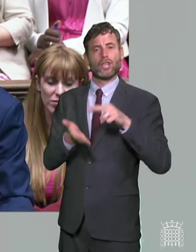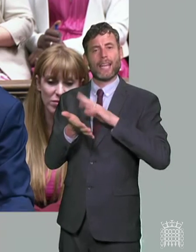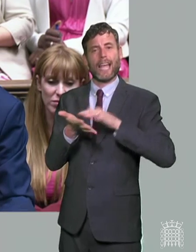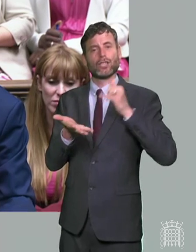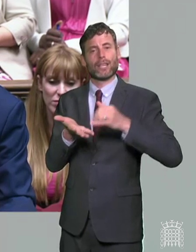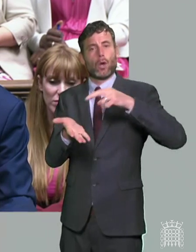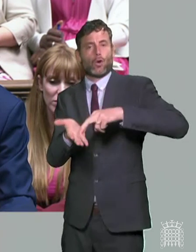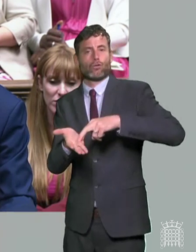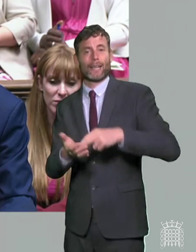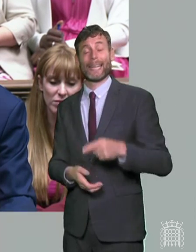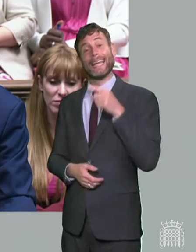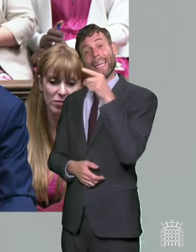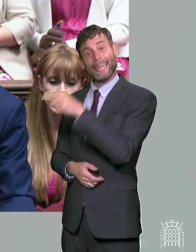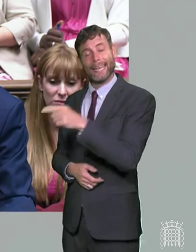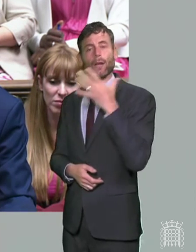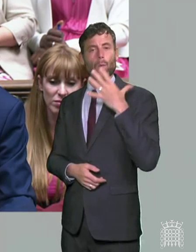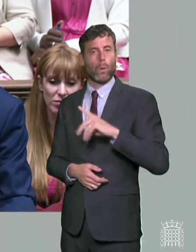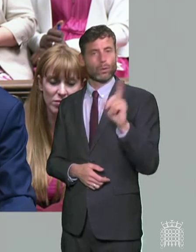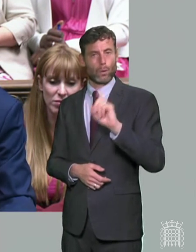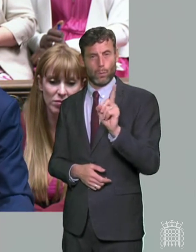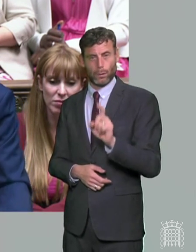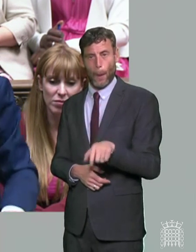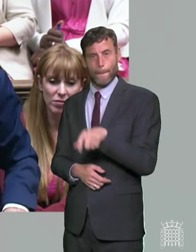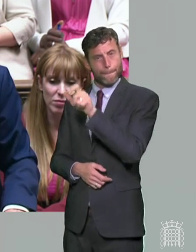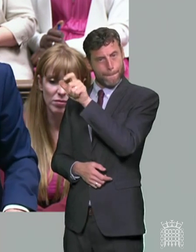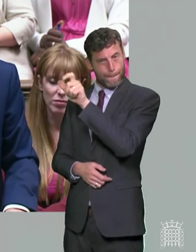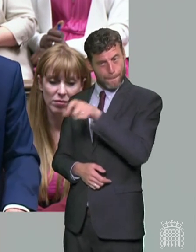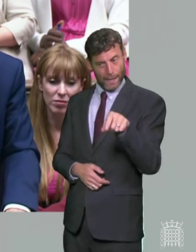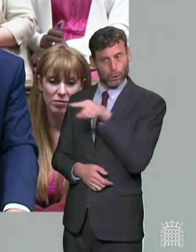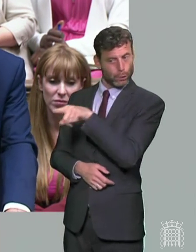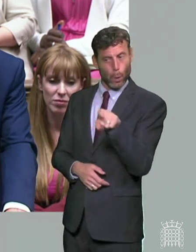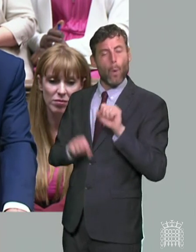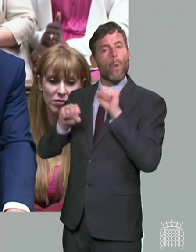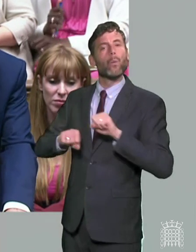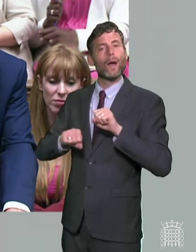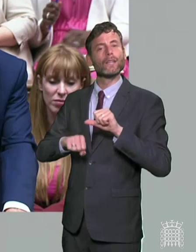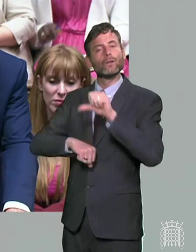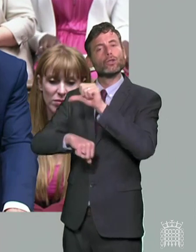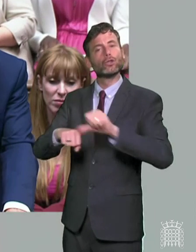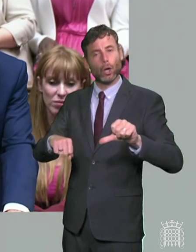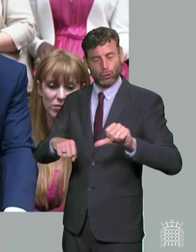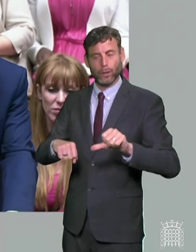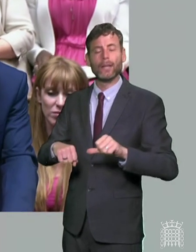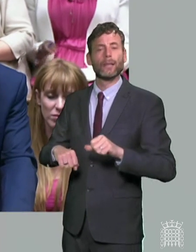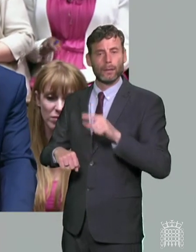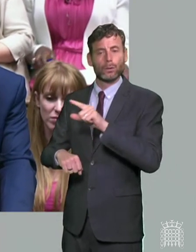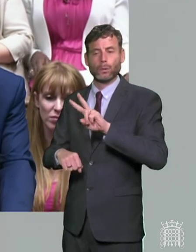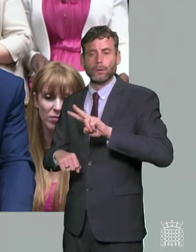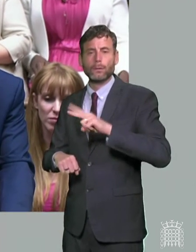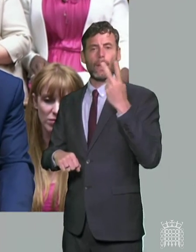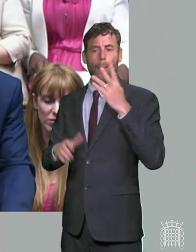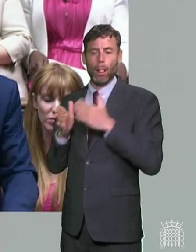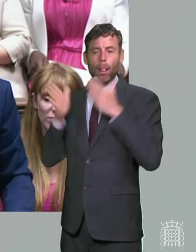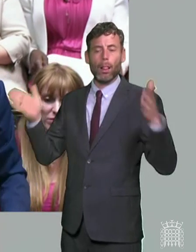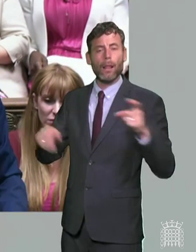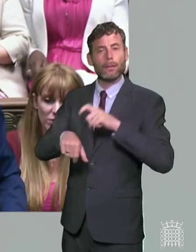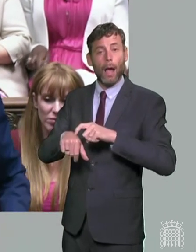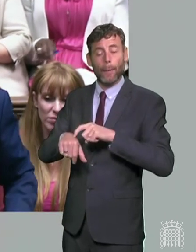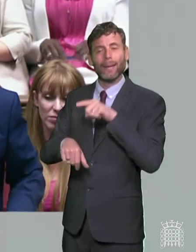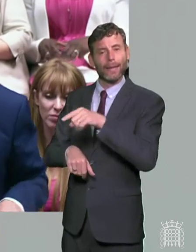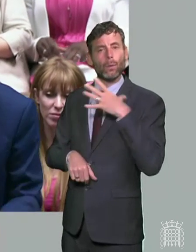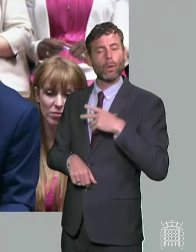He wants to double the length of time patients can be made to wait for surgery from one year to two years.